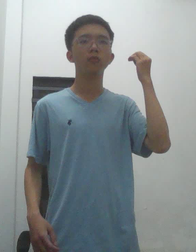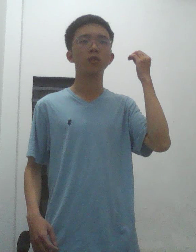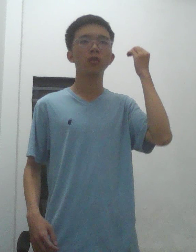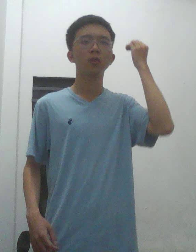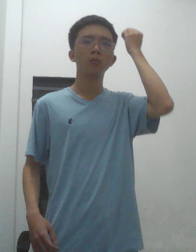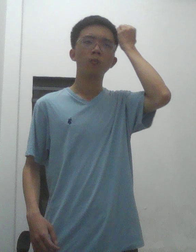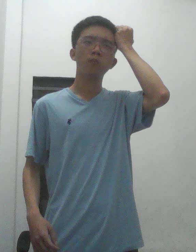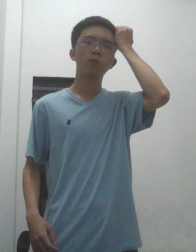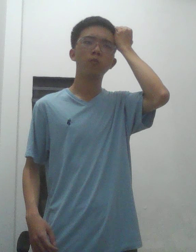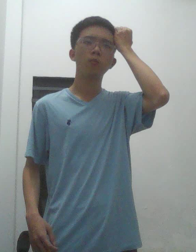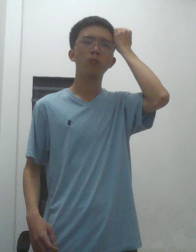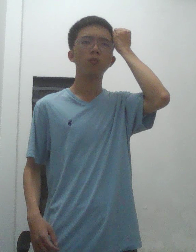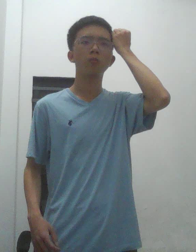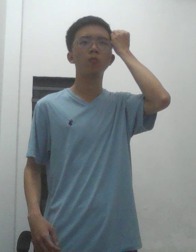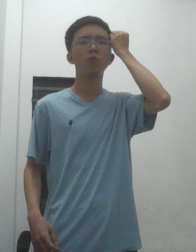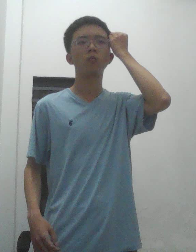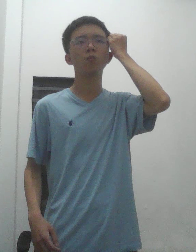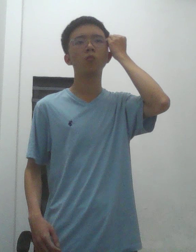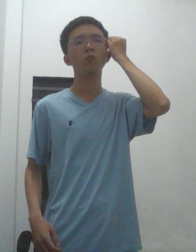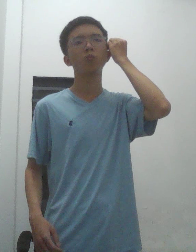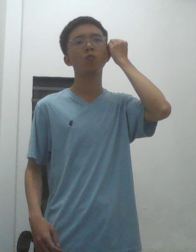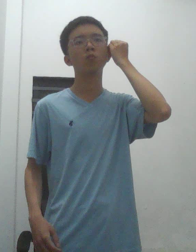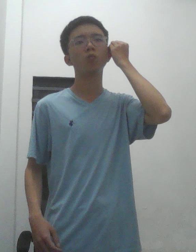oi troi